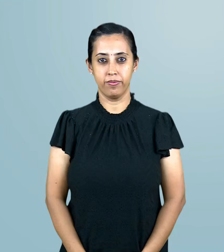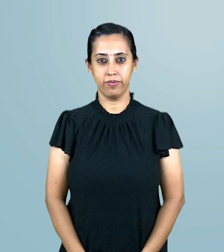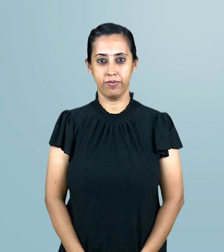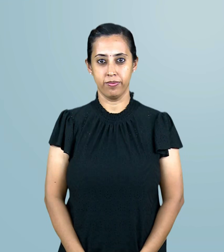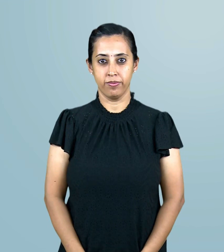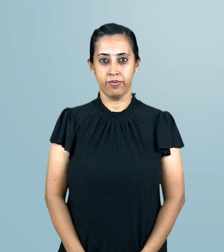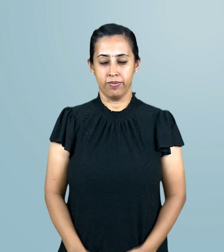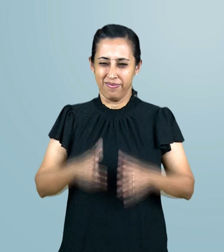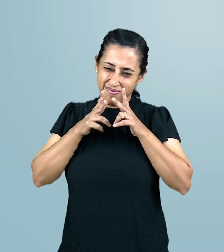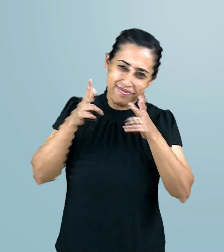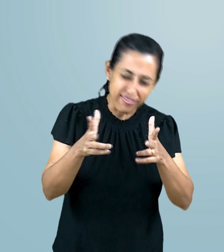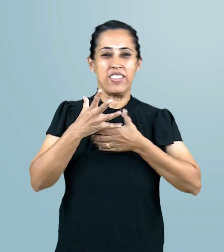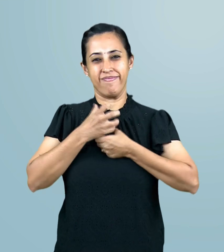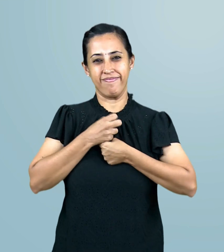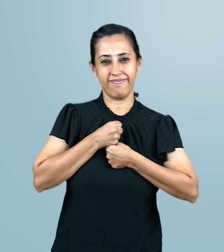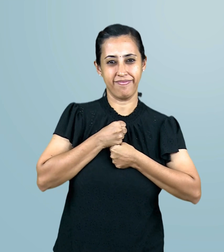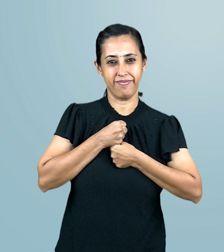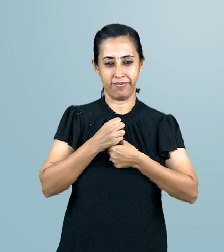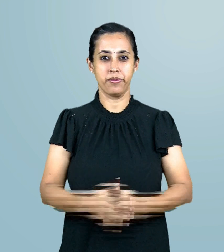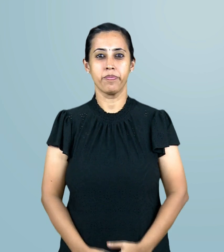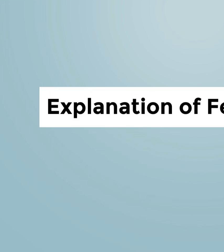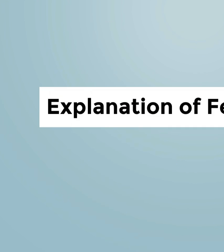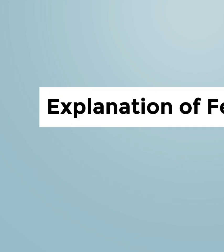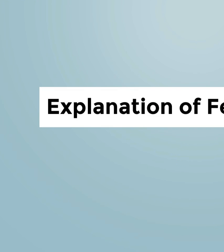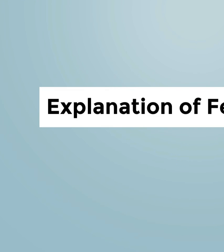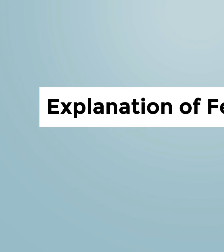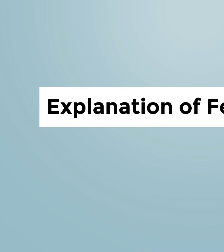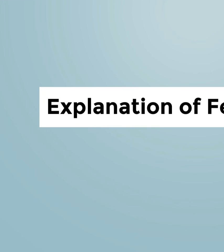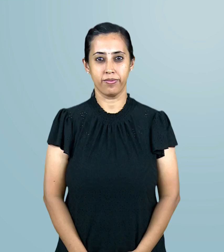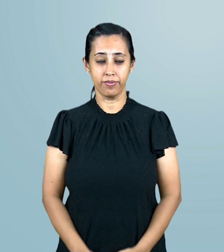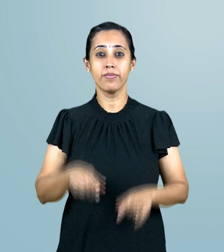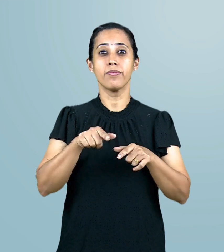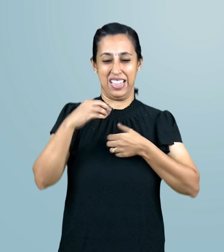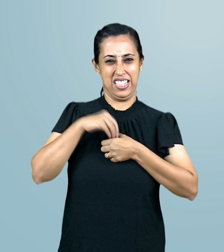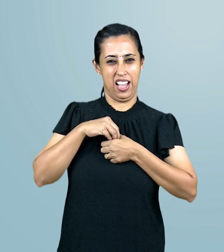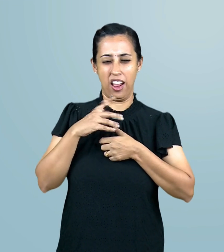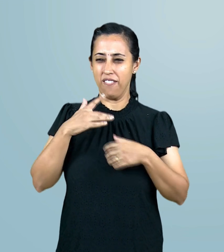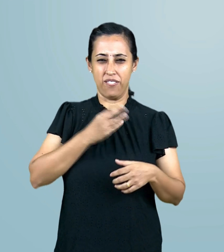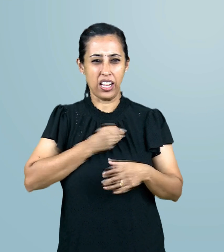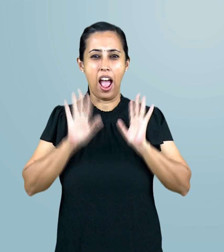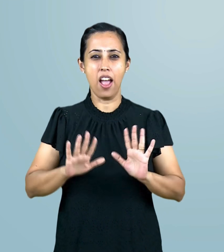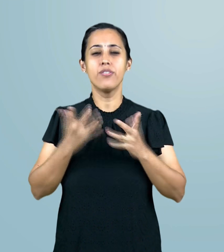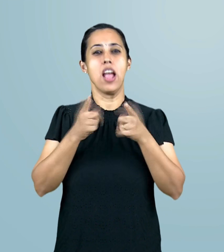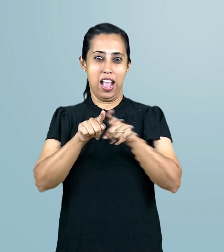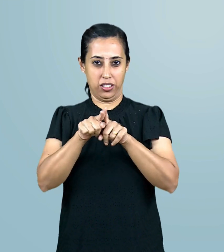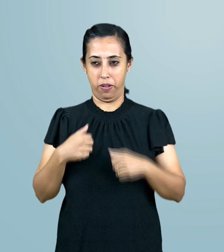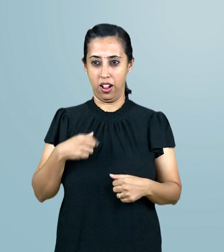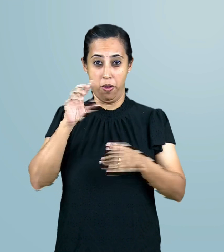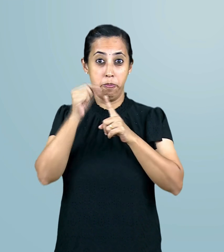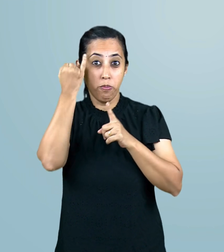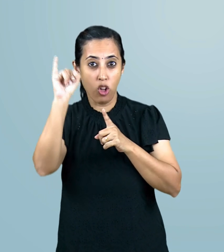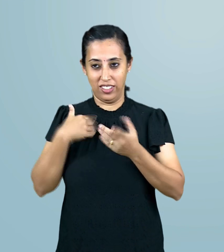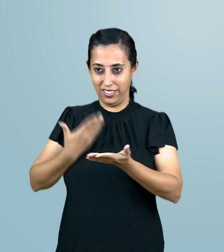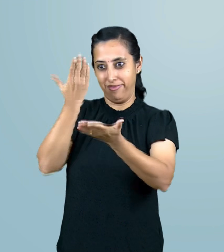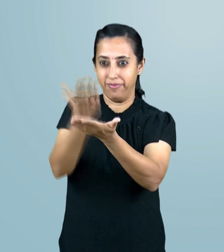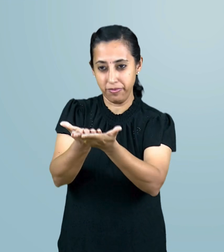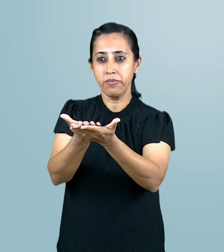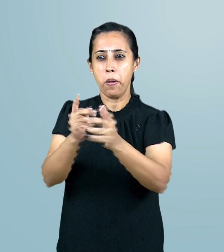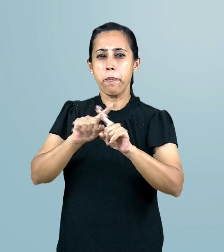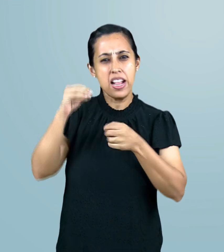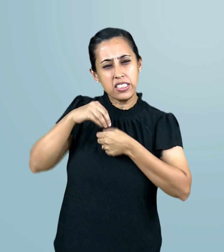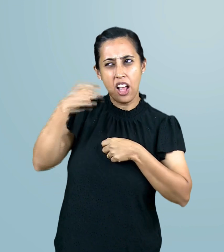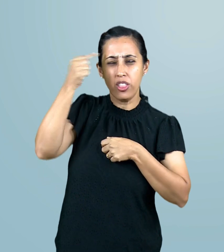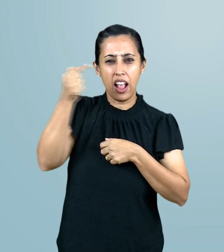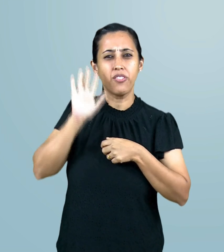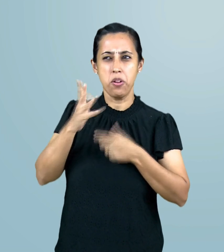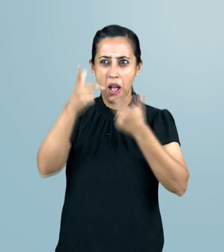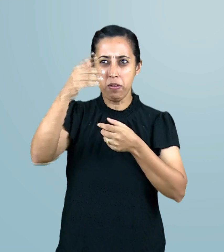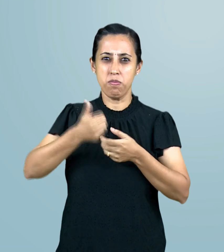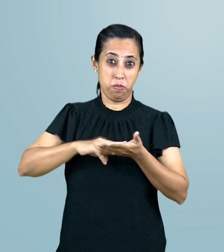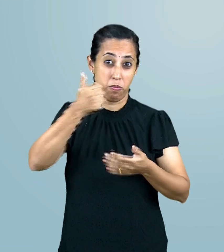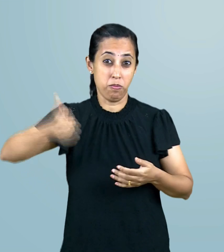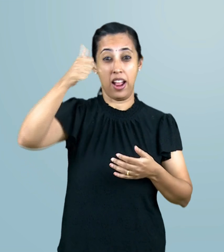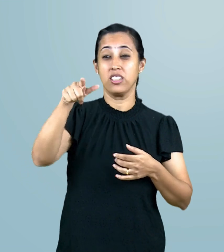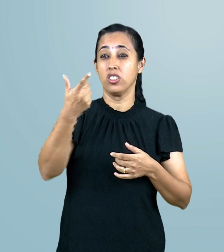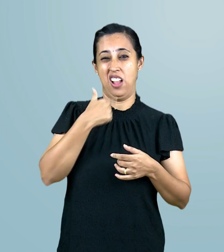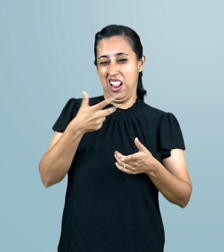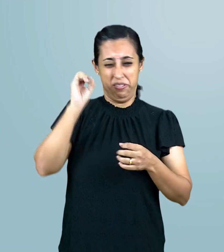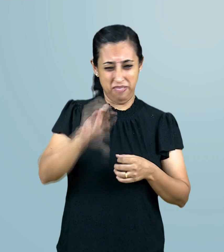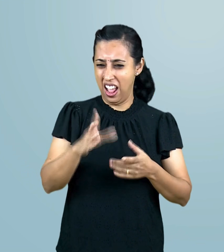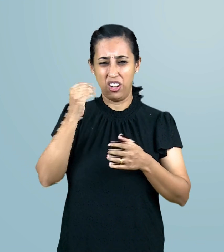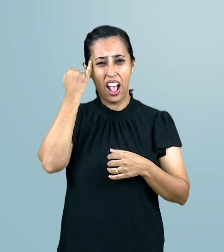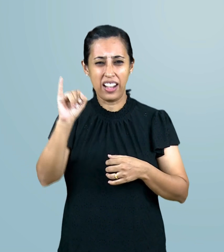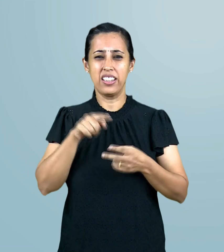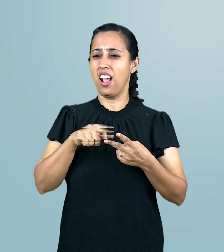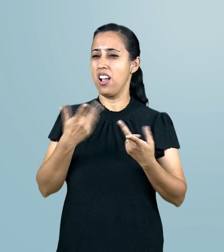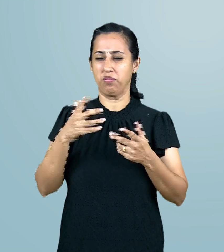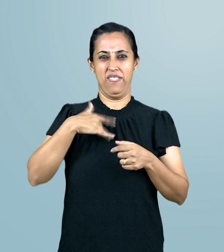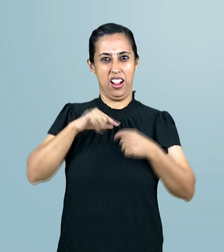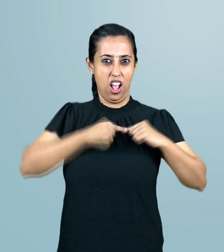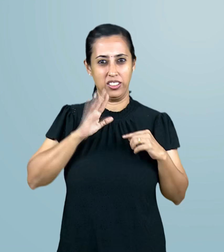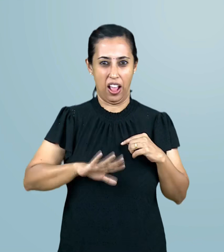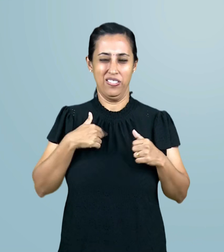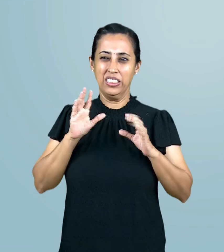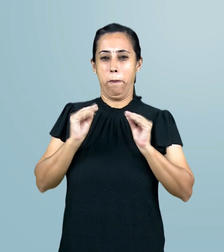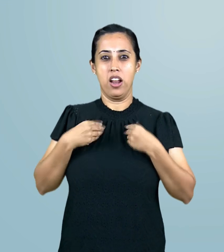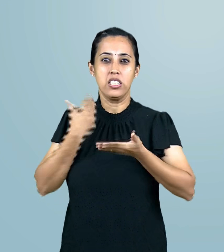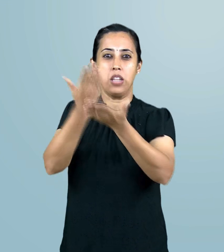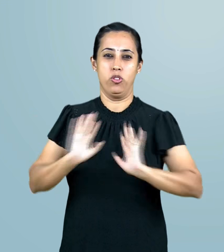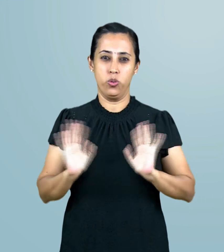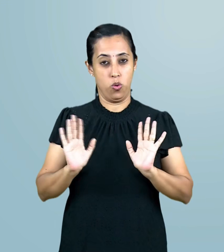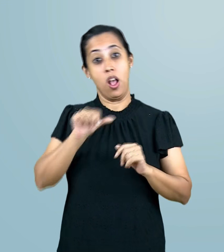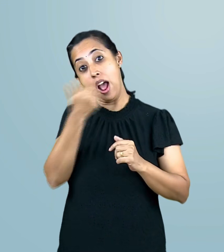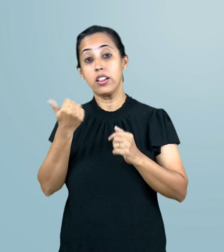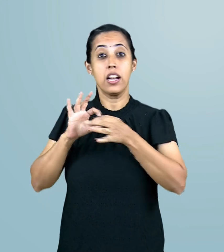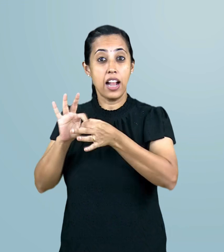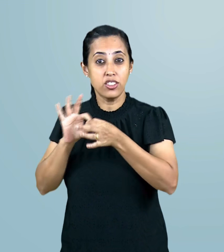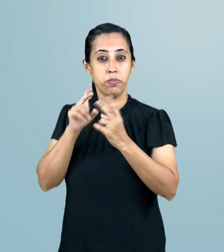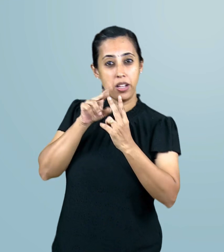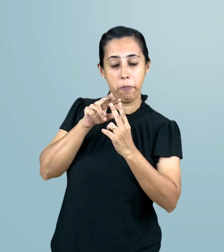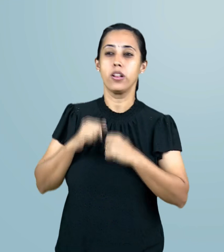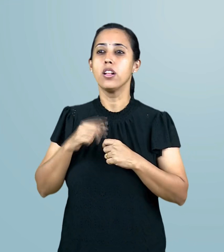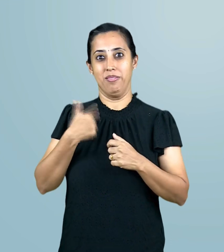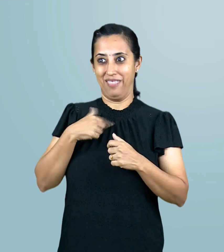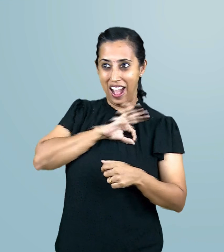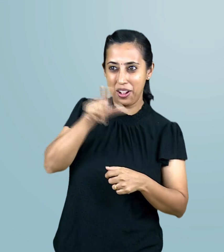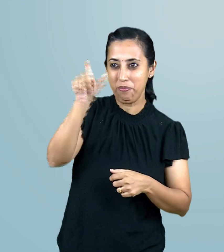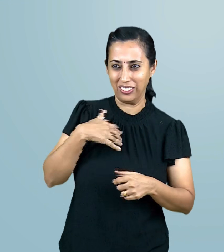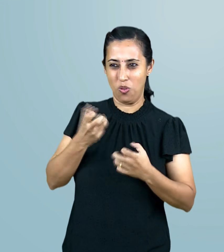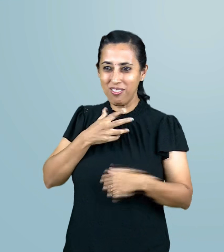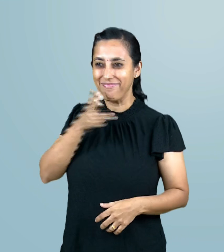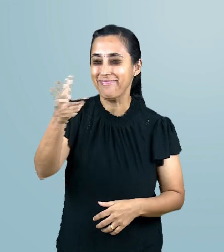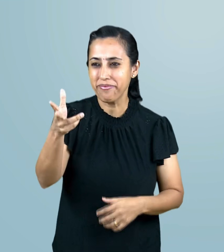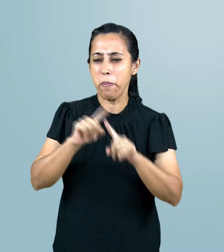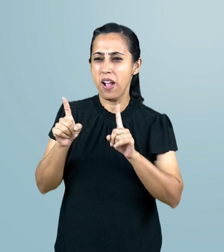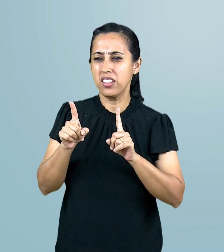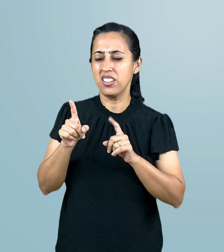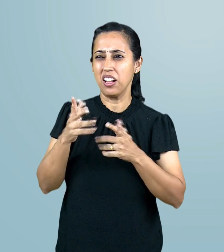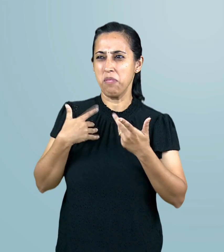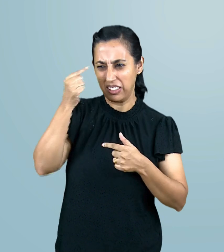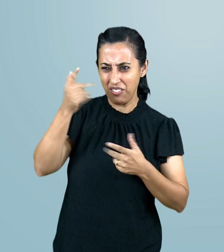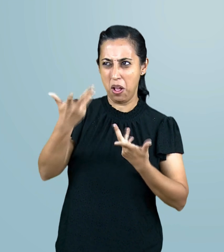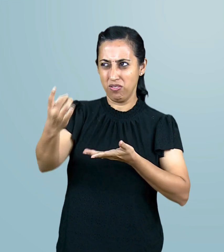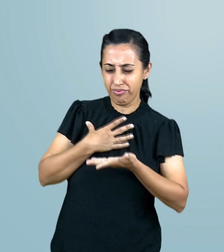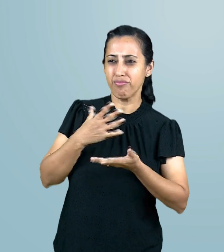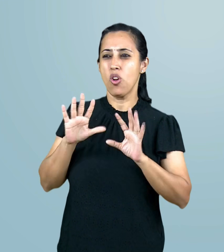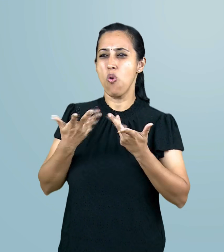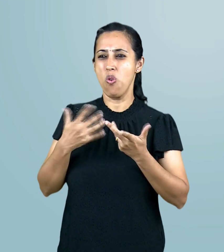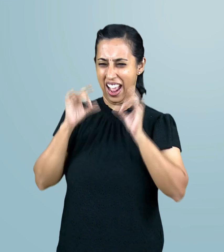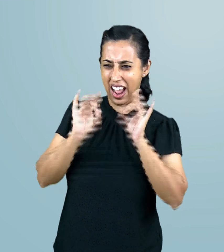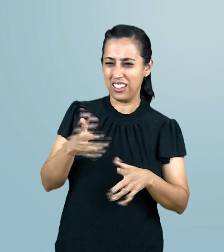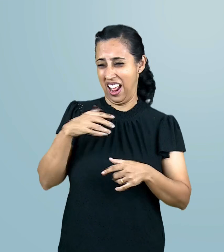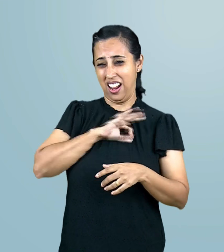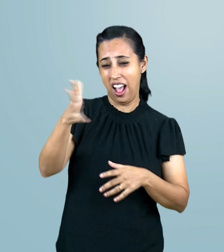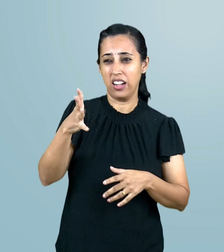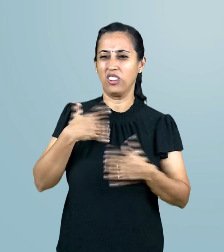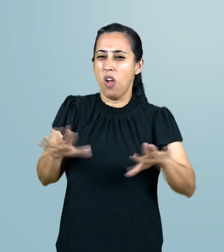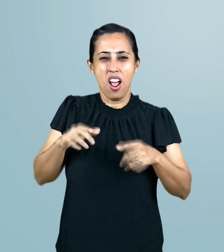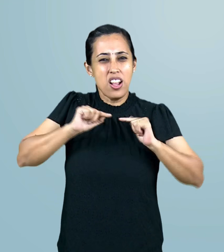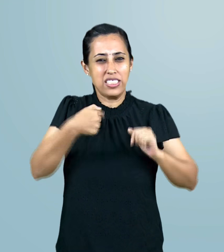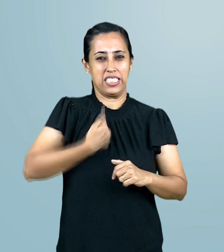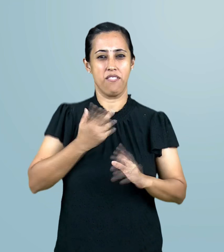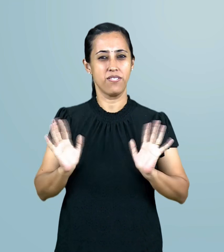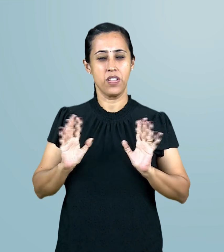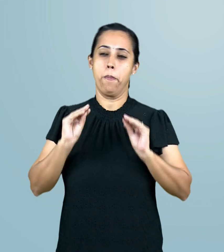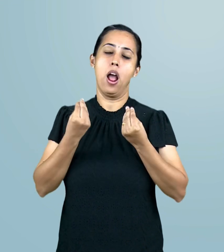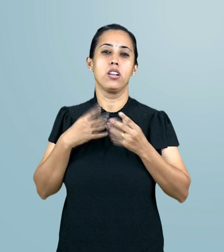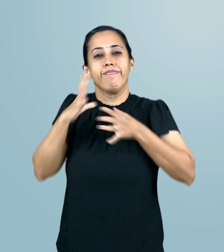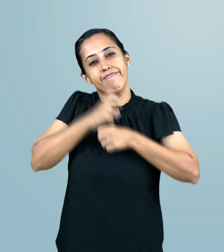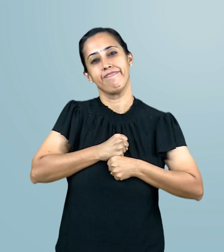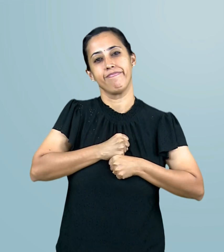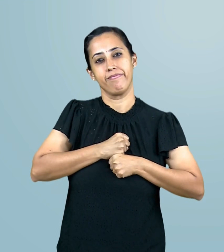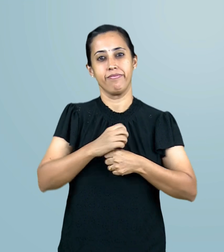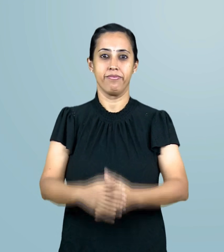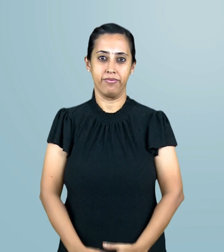Fear of rejection